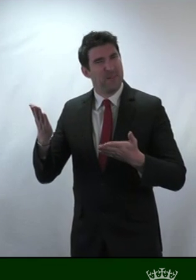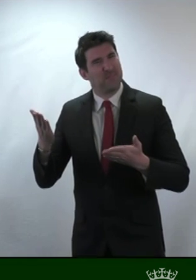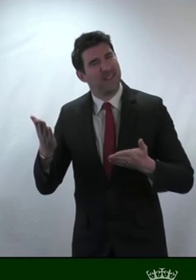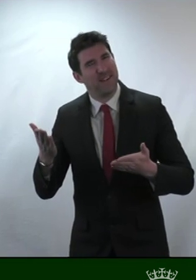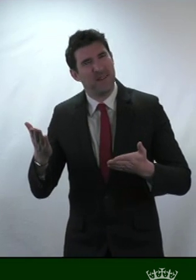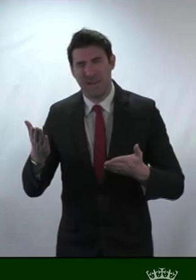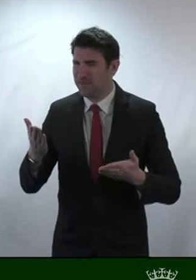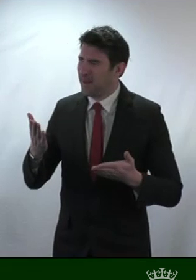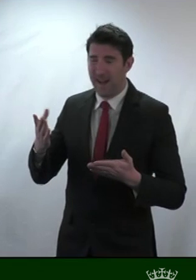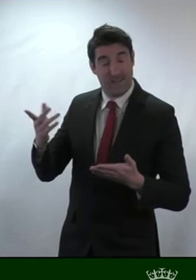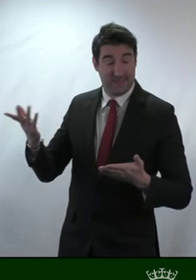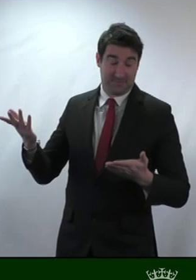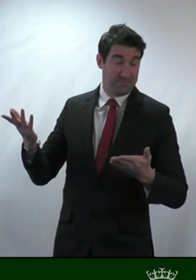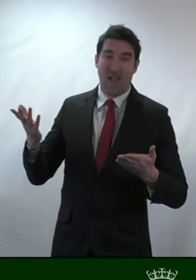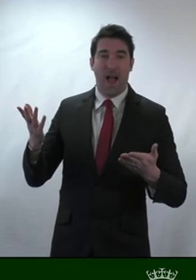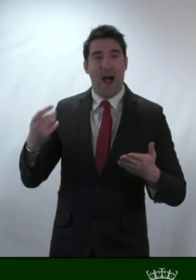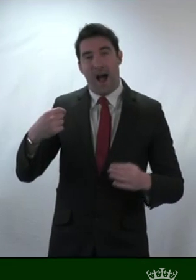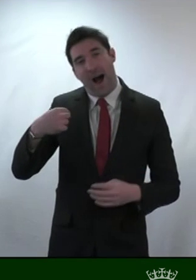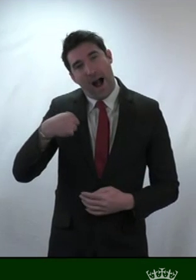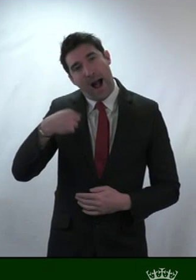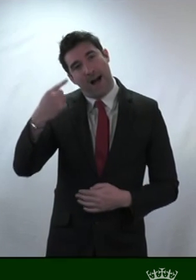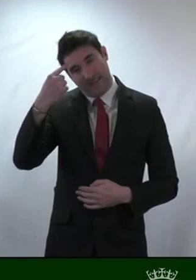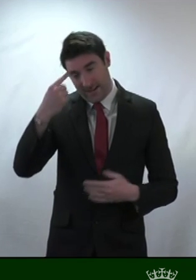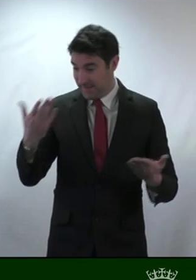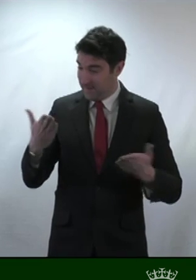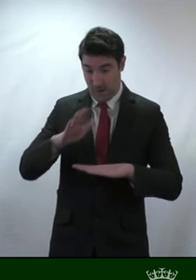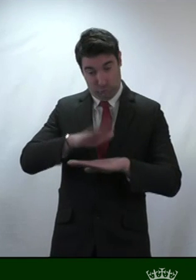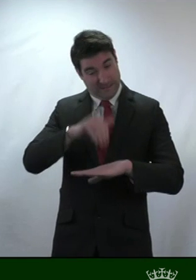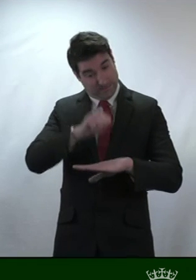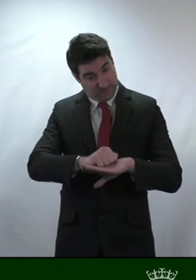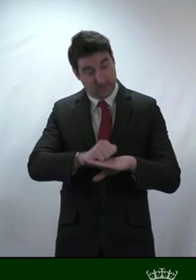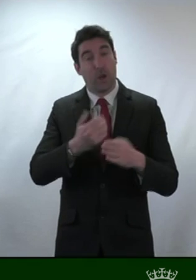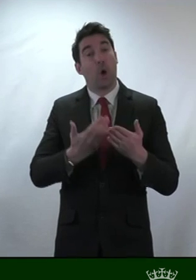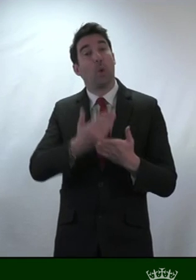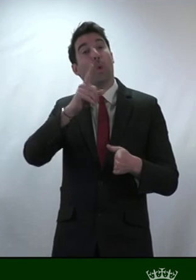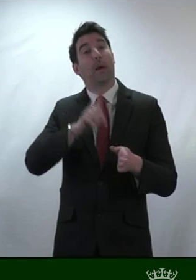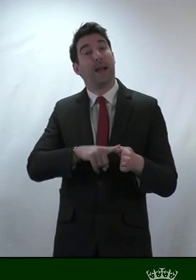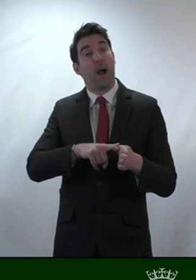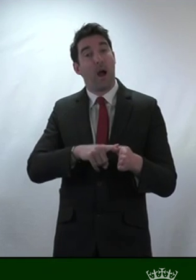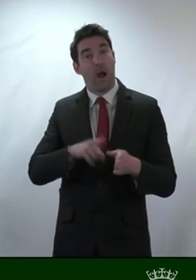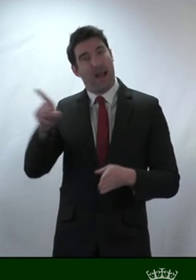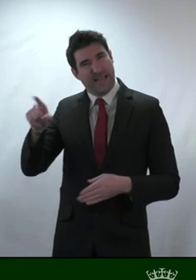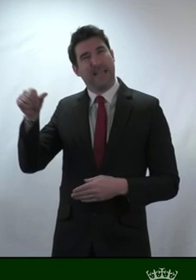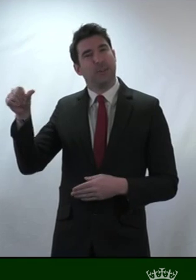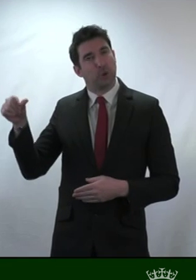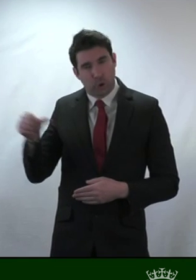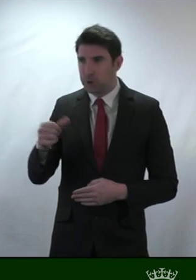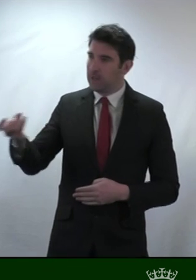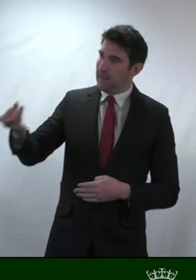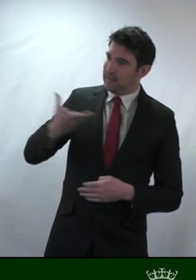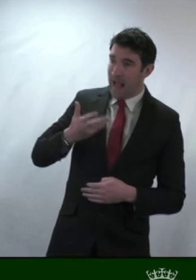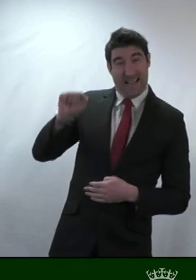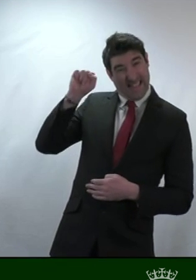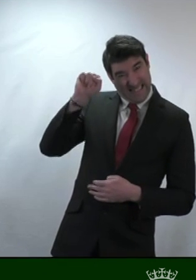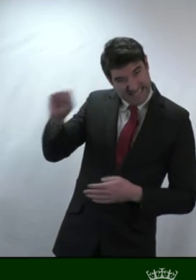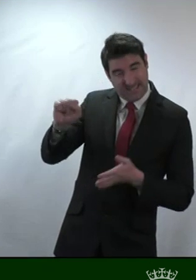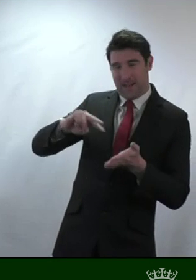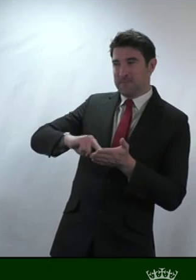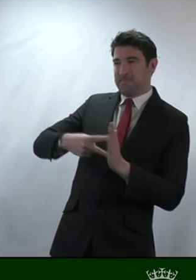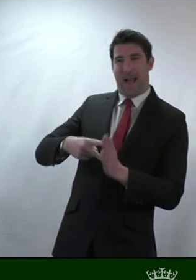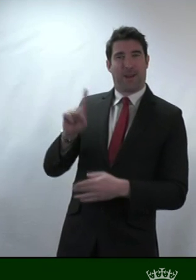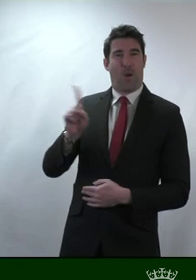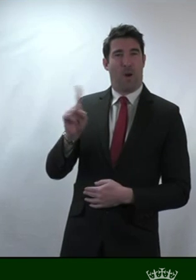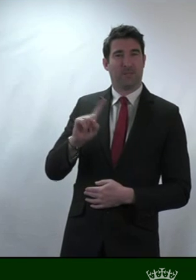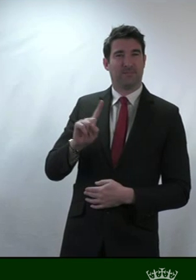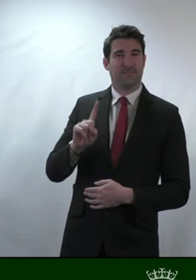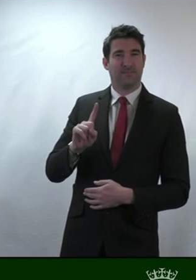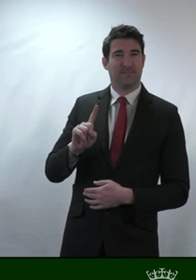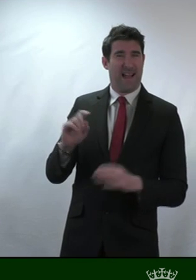and learned Gentleman in this season of good will is any kind of point of view at all on some of the key issues.